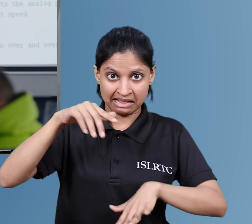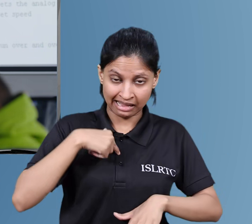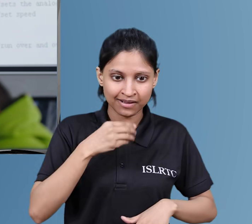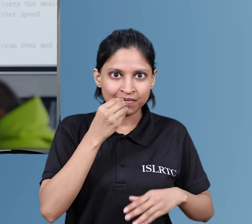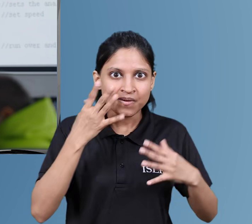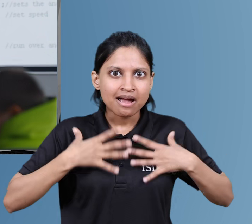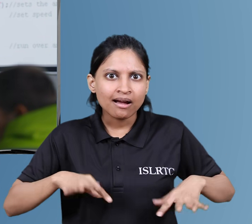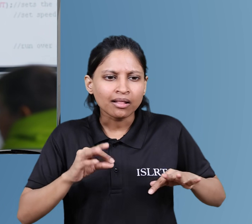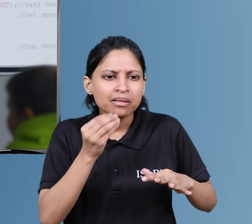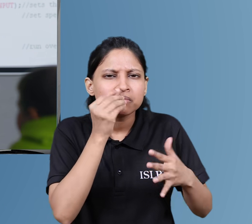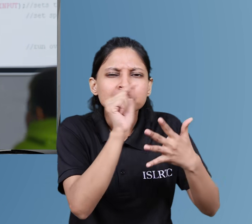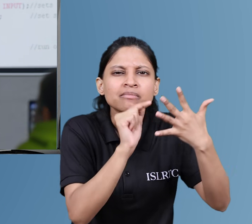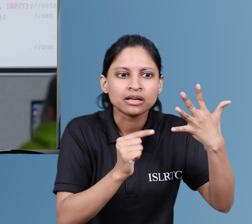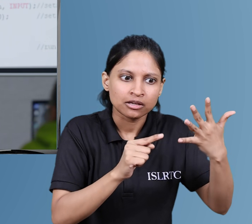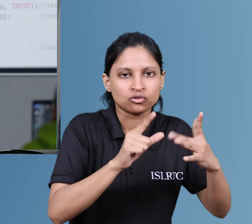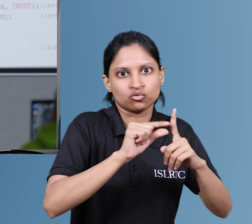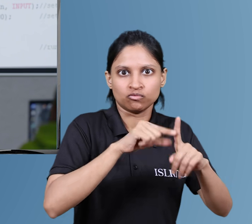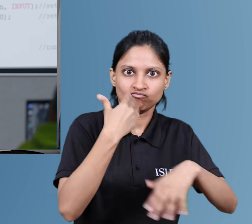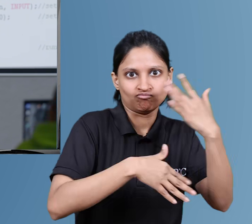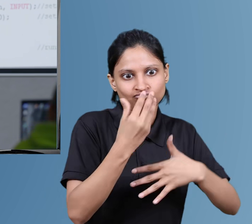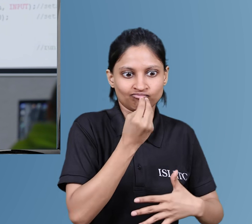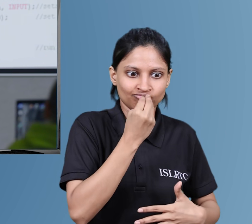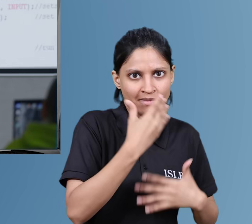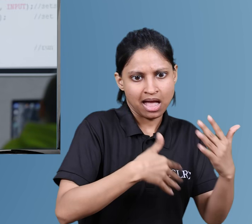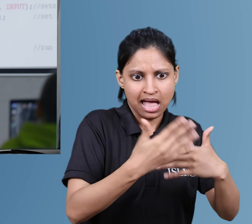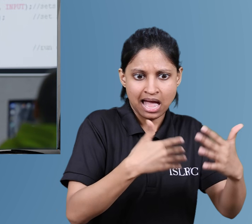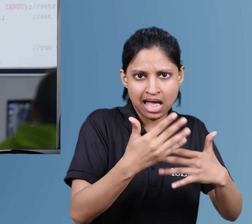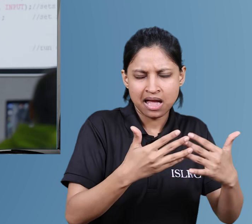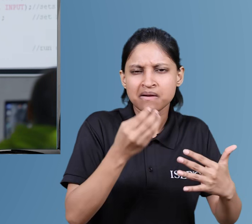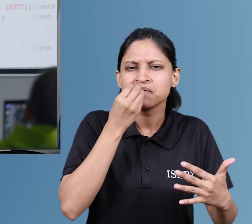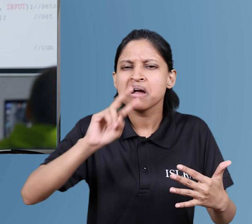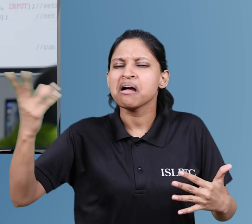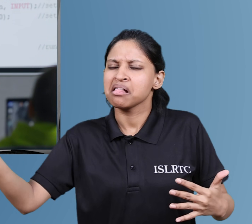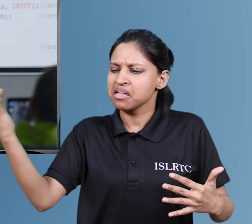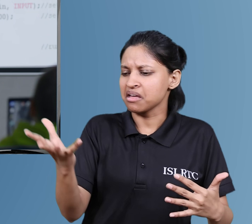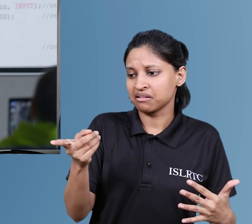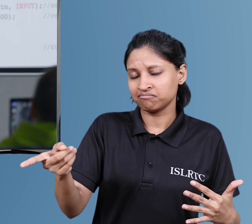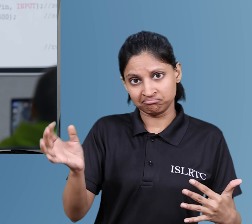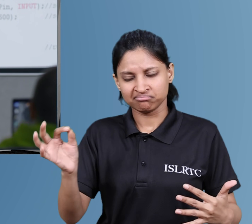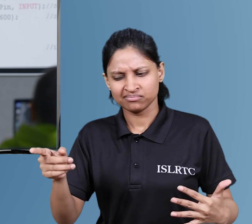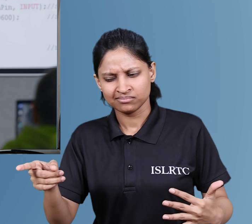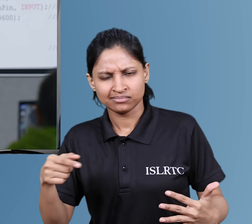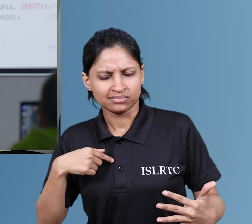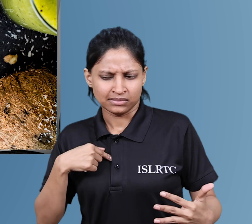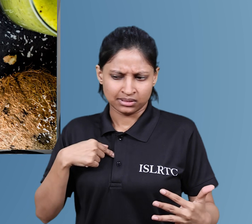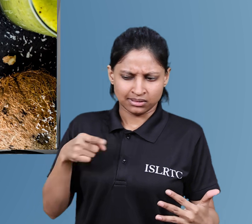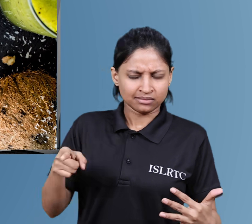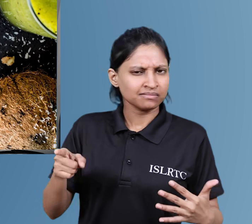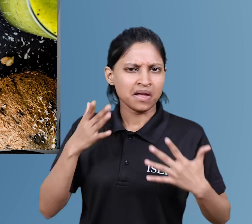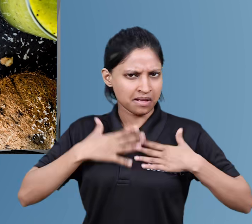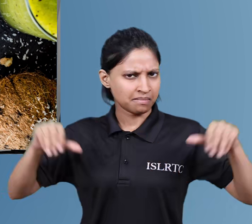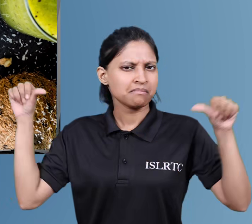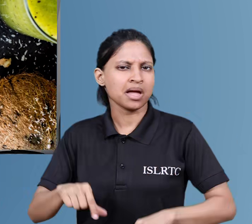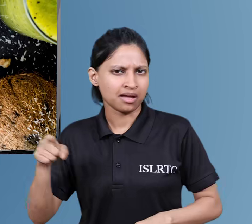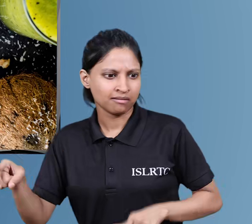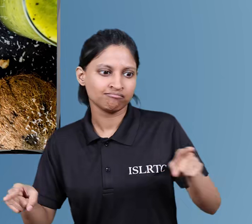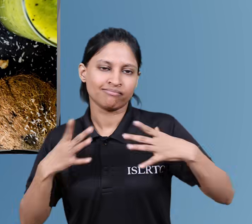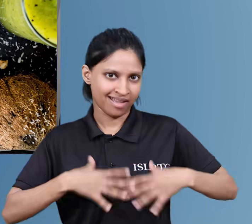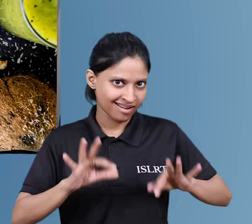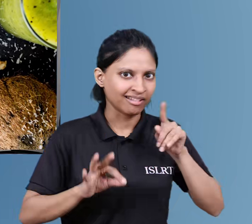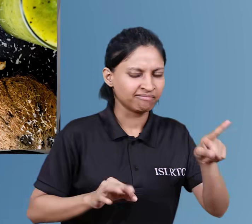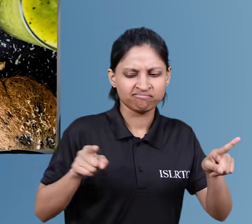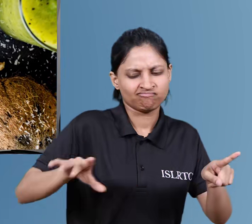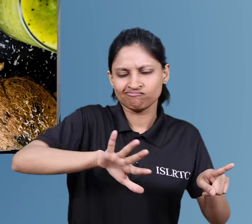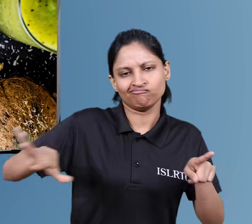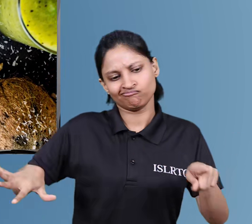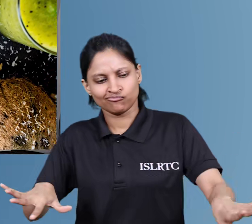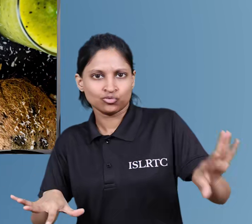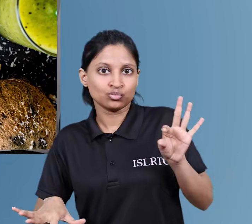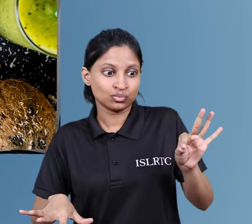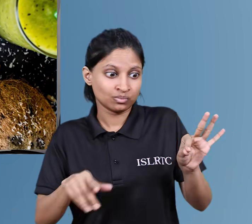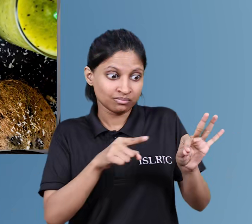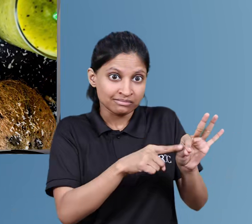a healthy lifestyle comes from the wisdom to make the decision to adopt a healthy eating habit.